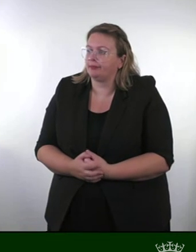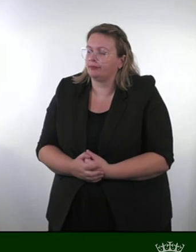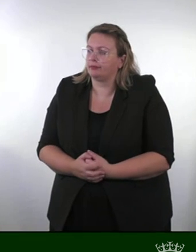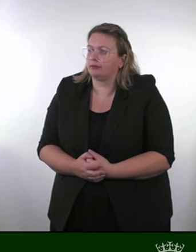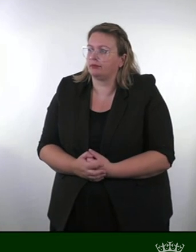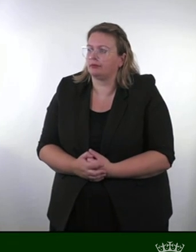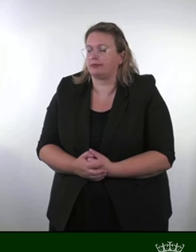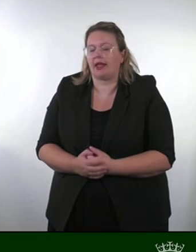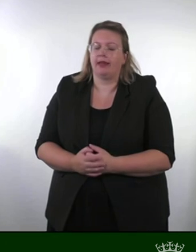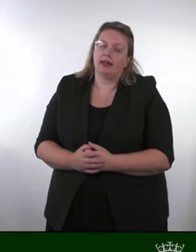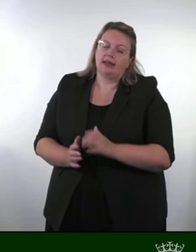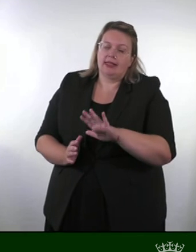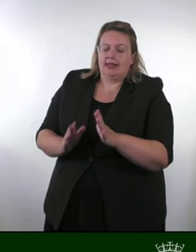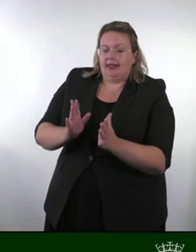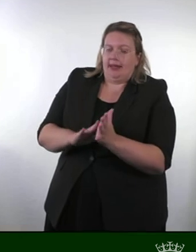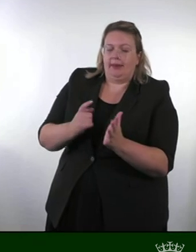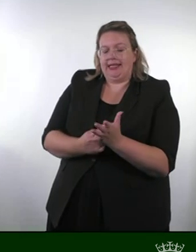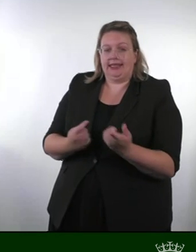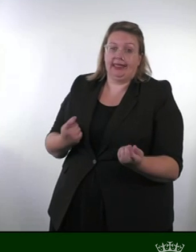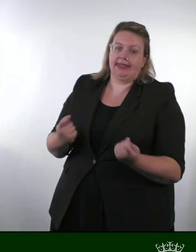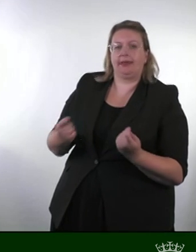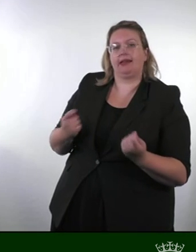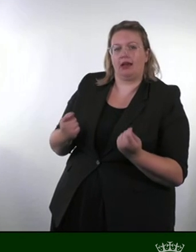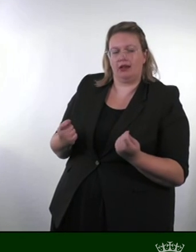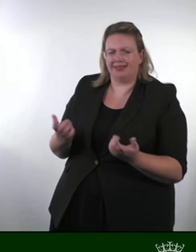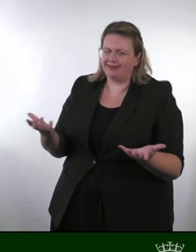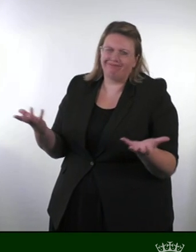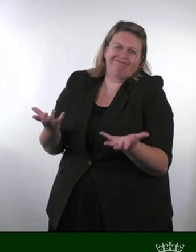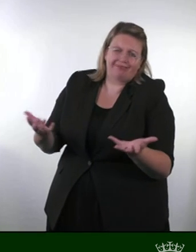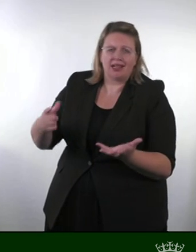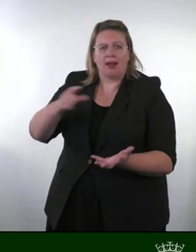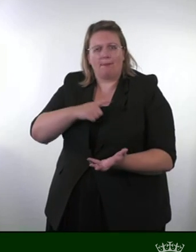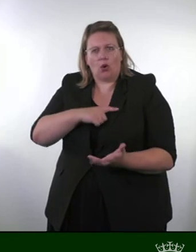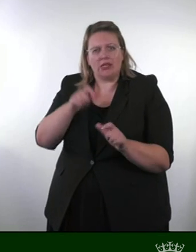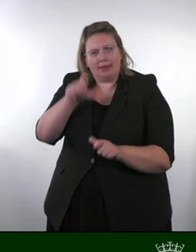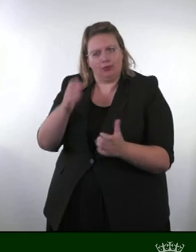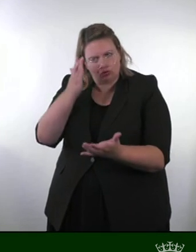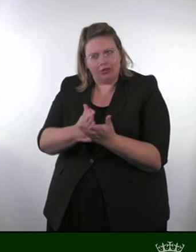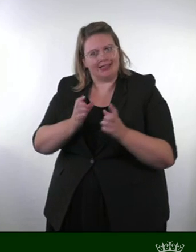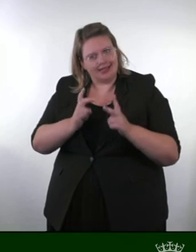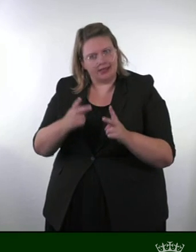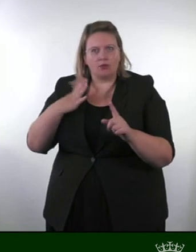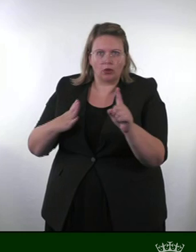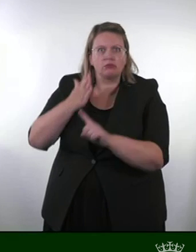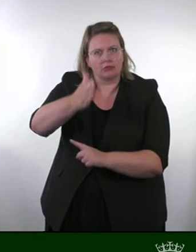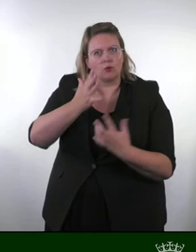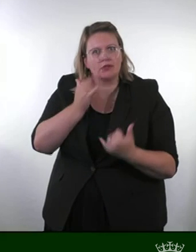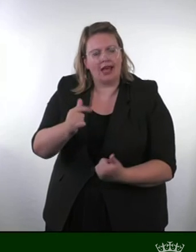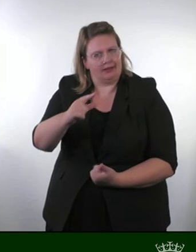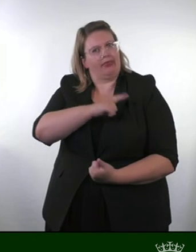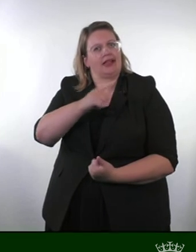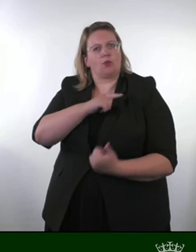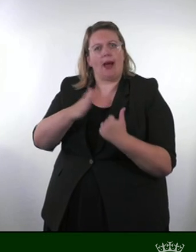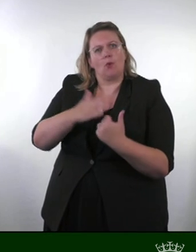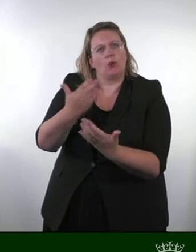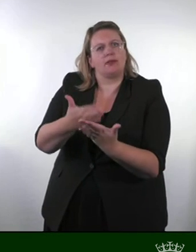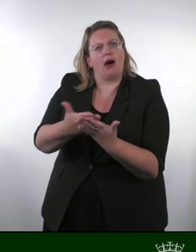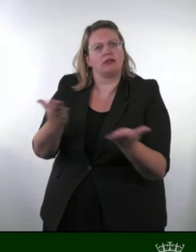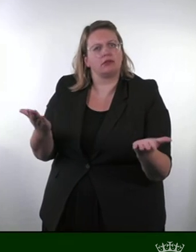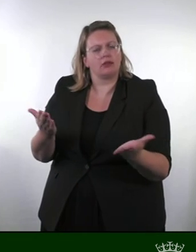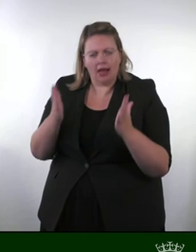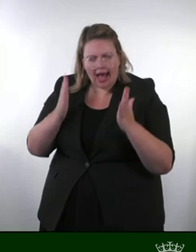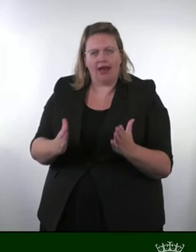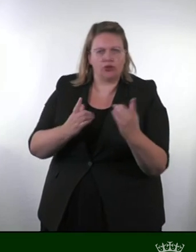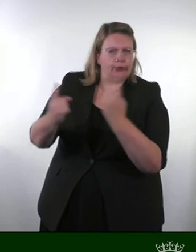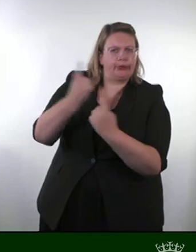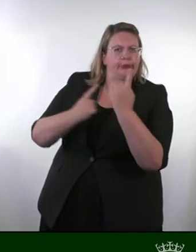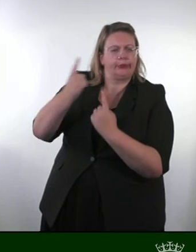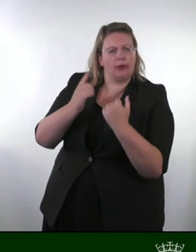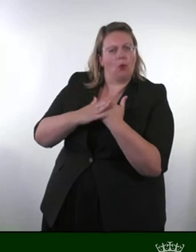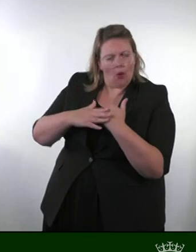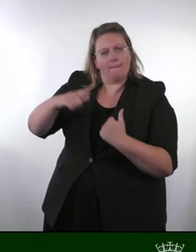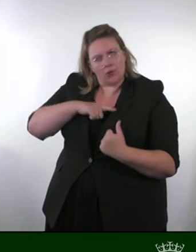It is obviously a function of the growing demand and growing public confidence in NHS Test and Trace that we have to supply more and more tests, and that is what we have been doing.